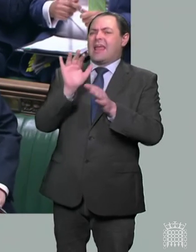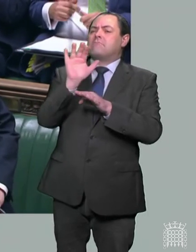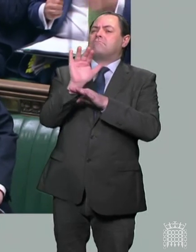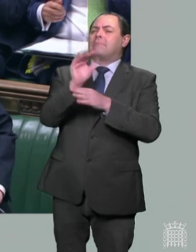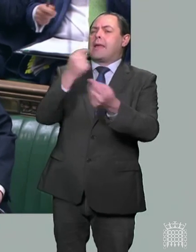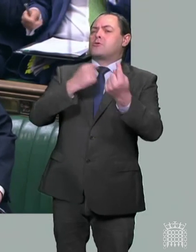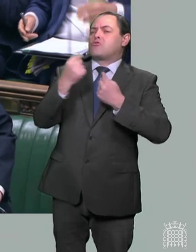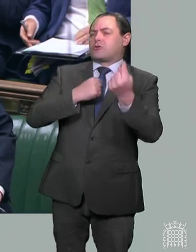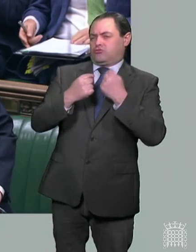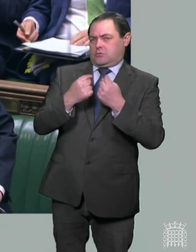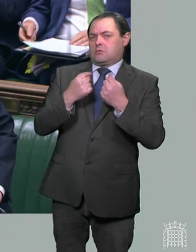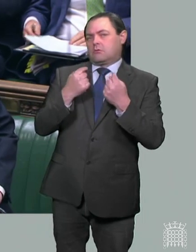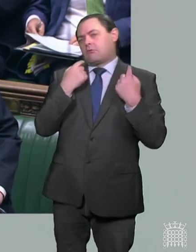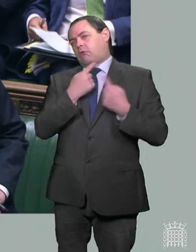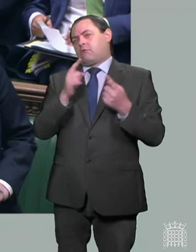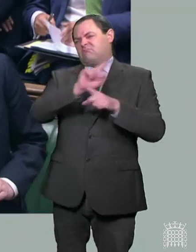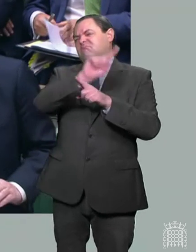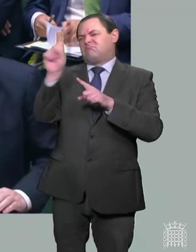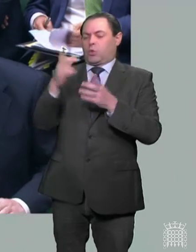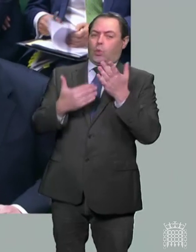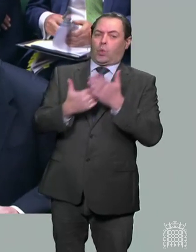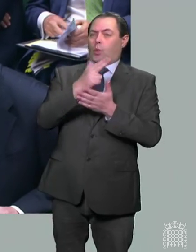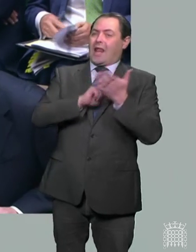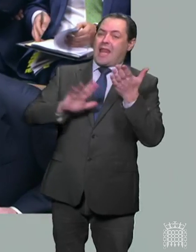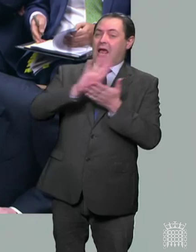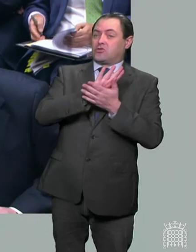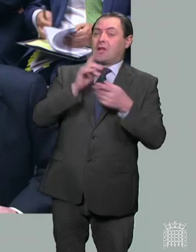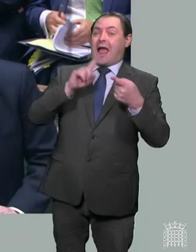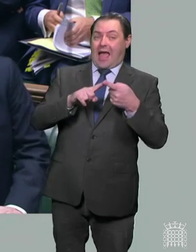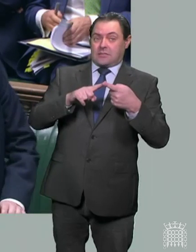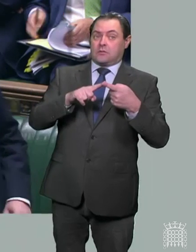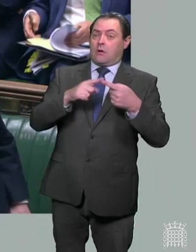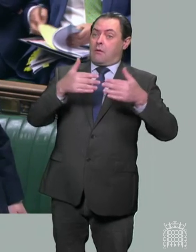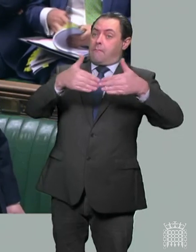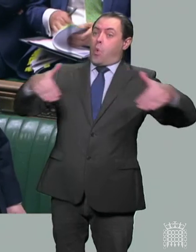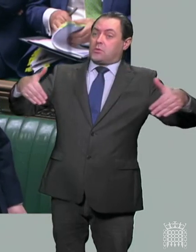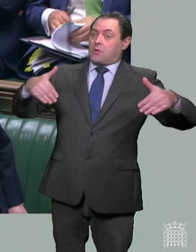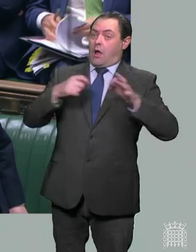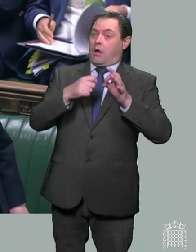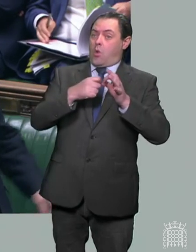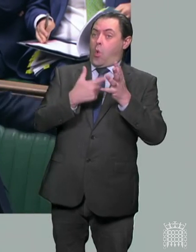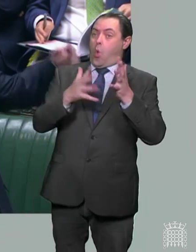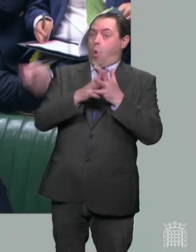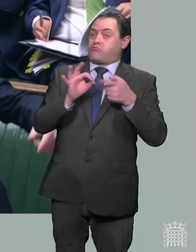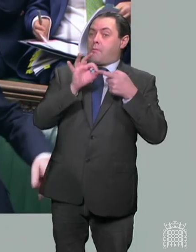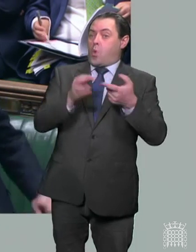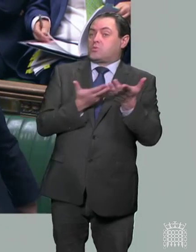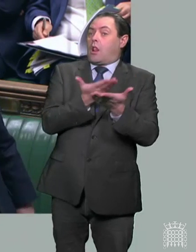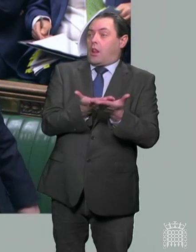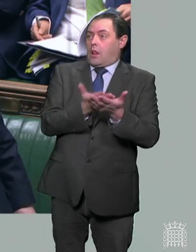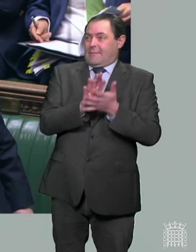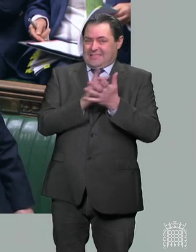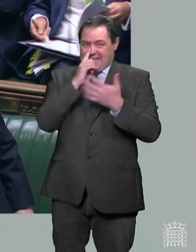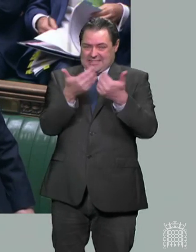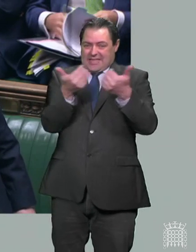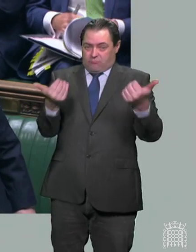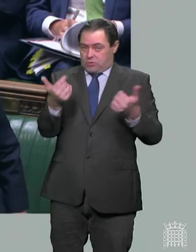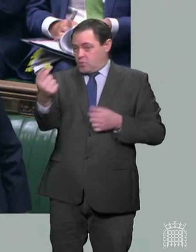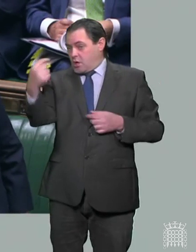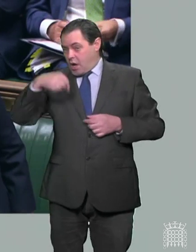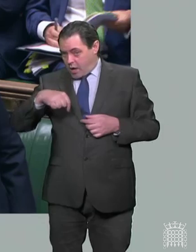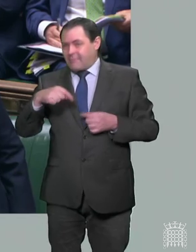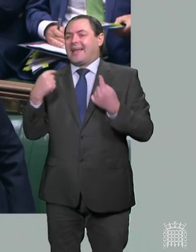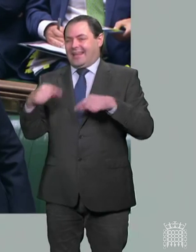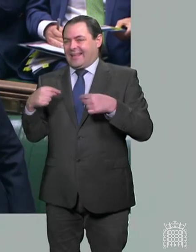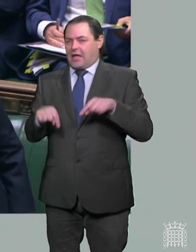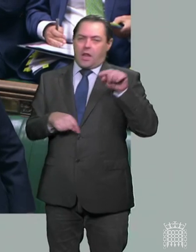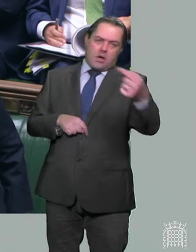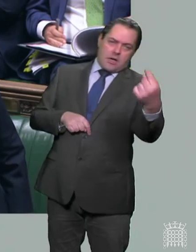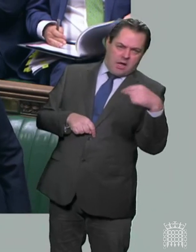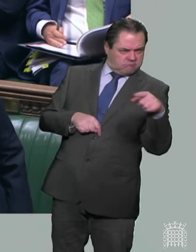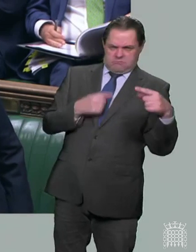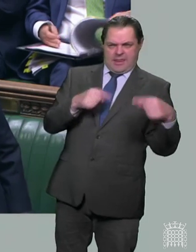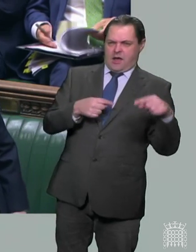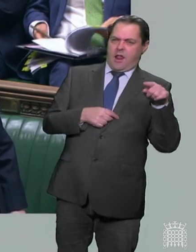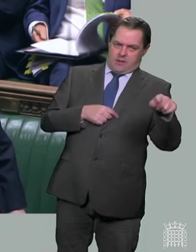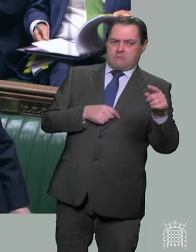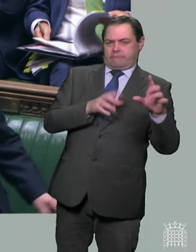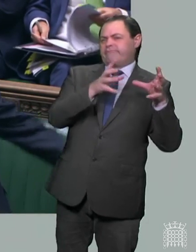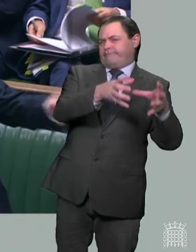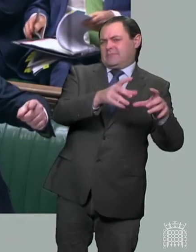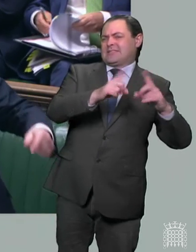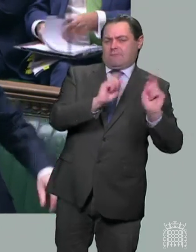That will be made possible with our new Nationality and Borders Bill, which will make it possible for us to distinguish at last between those who come here legally and those who come here illegally.